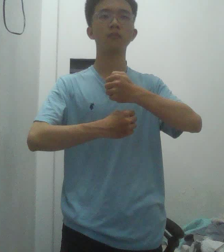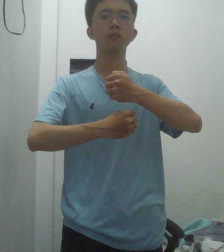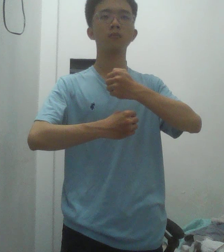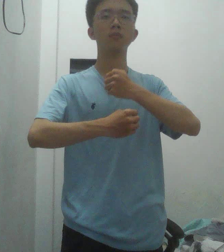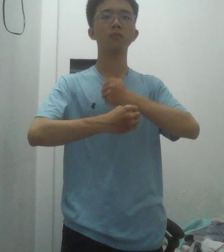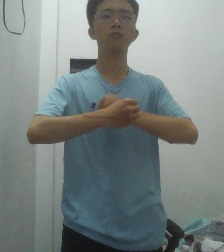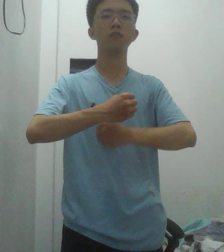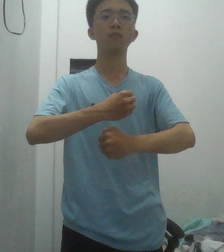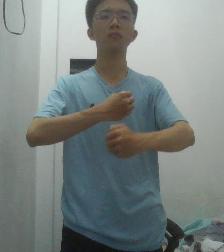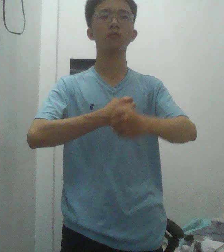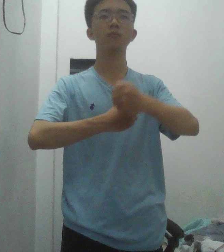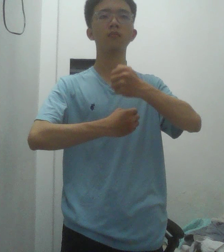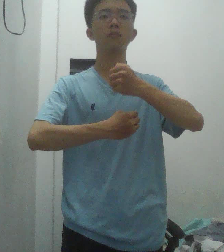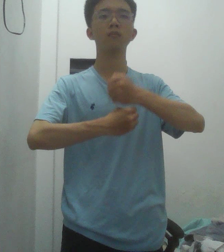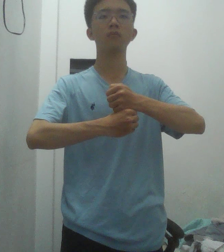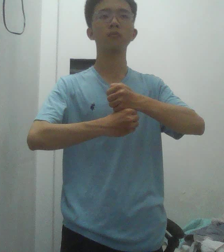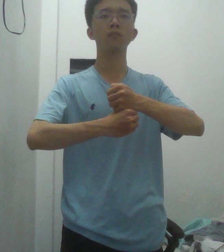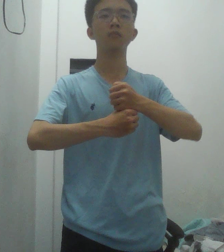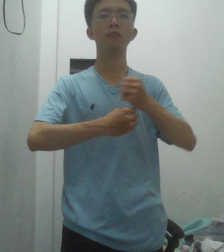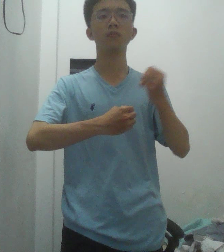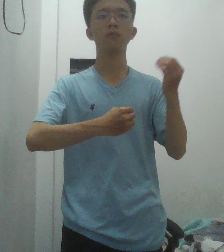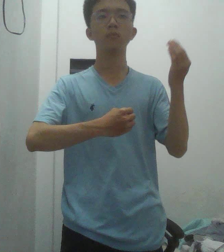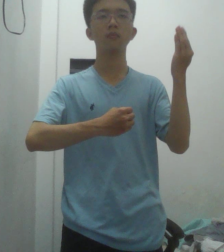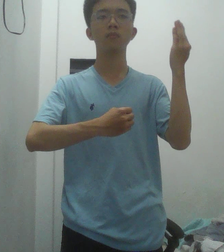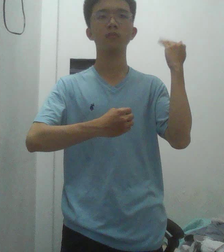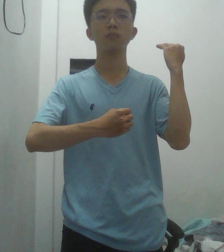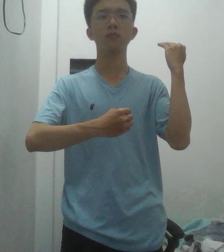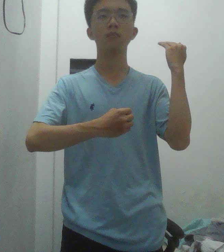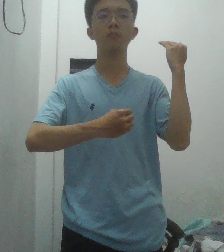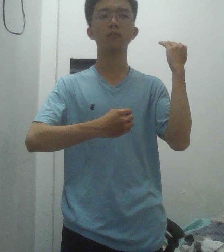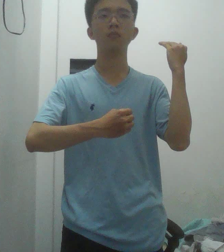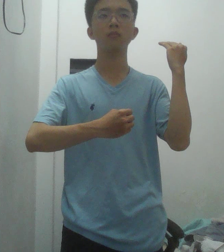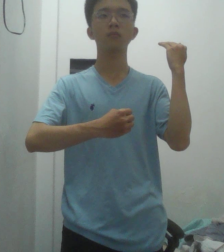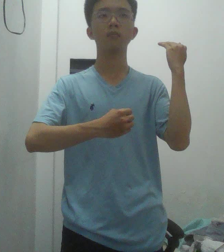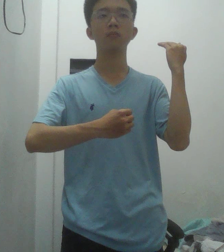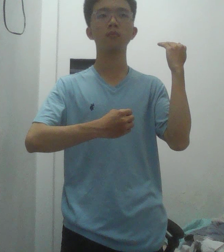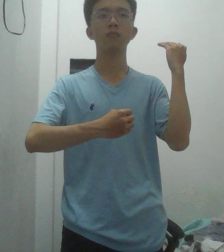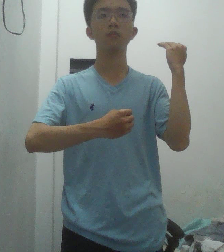nam truoc